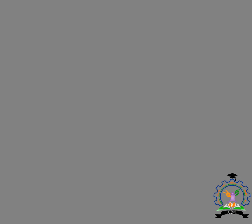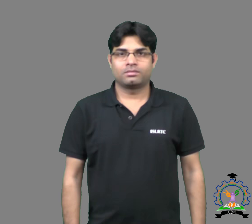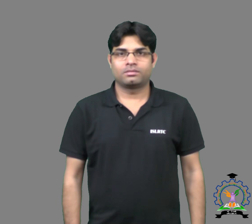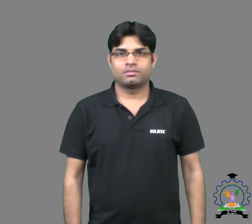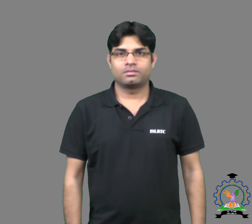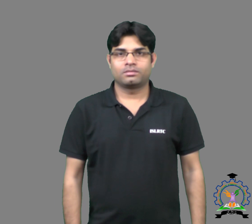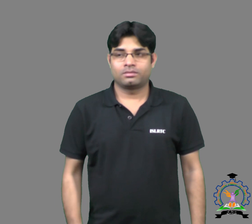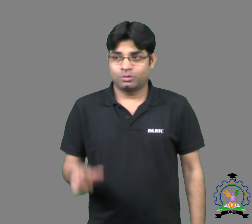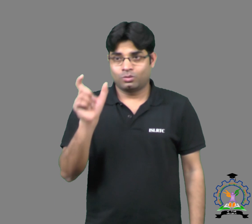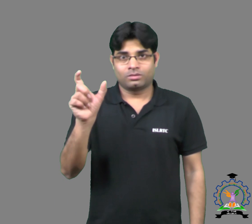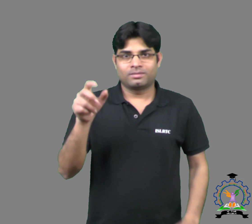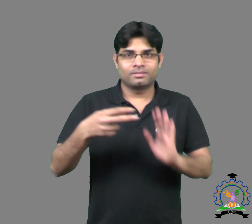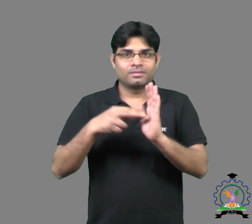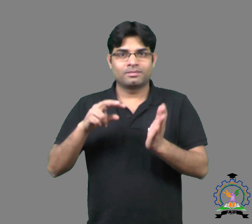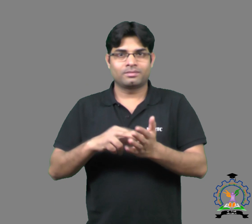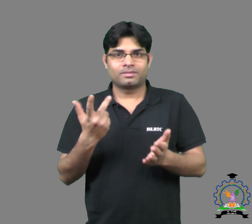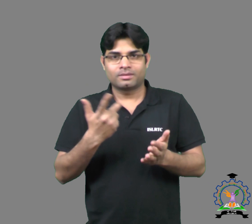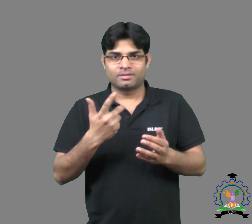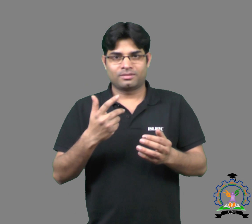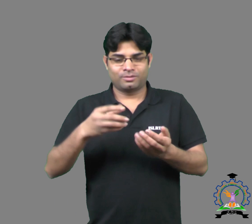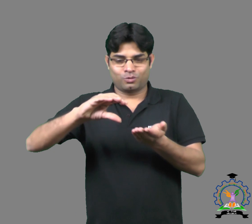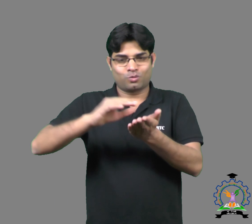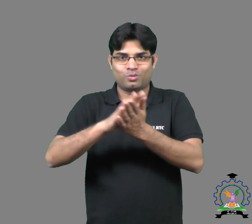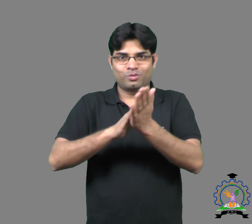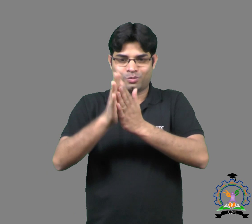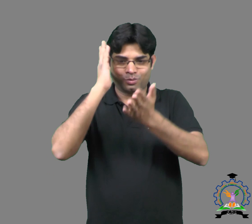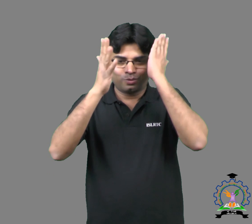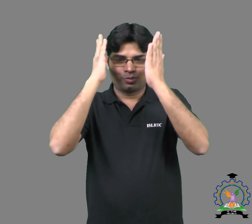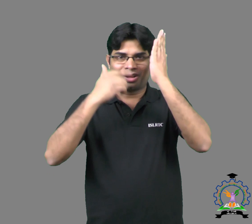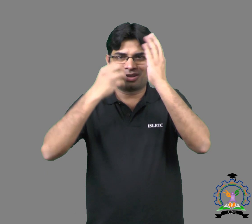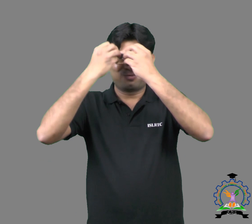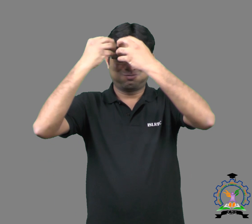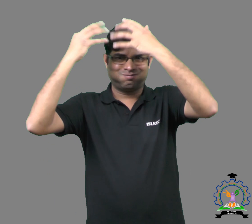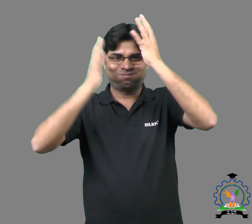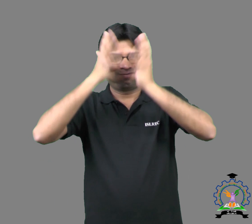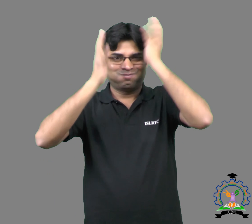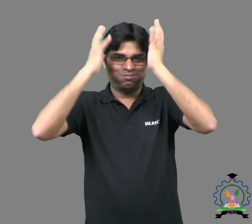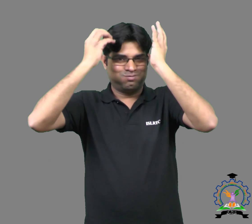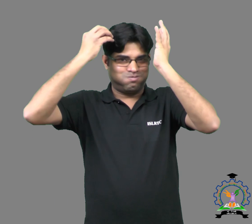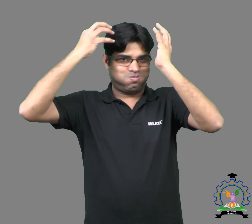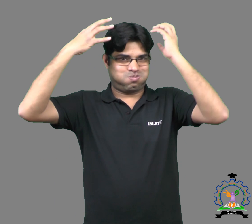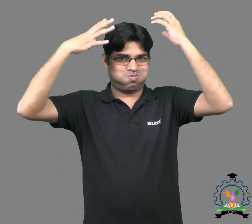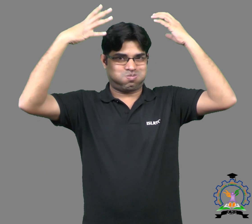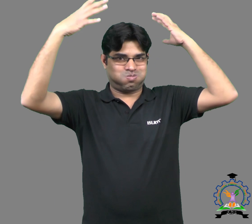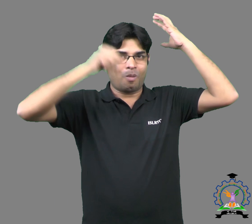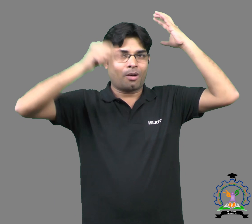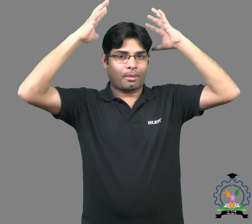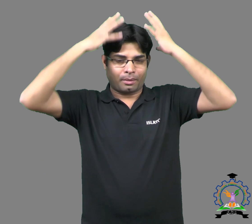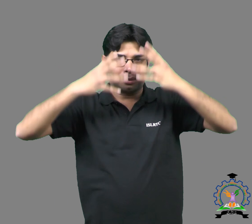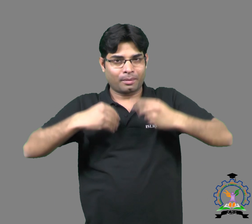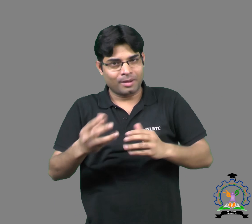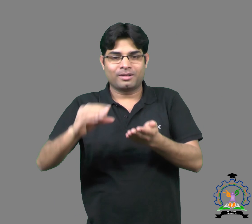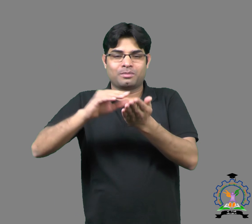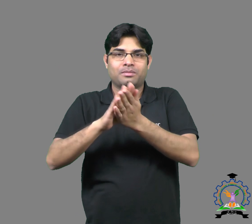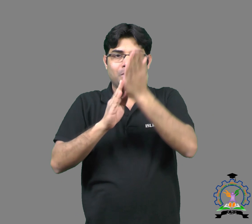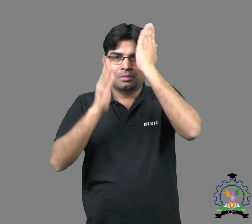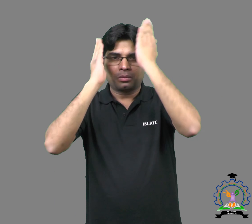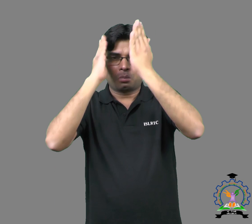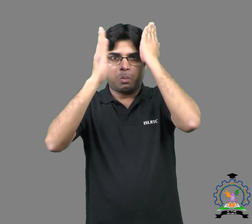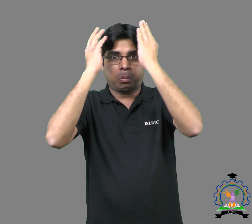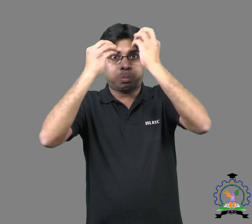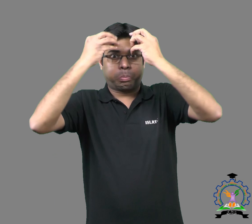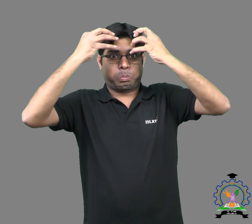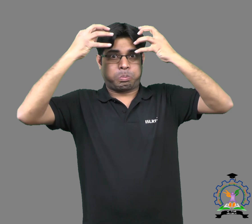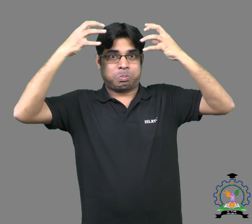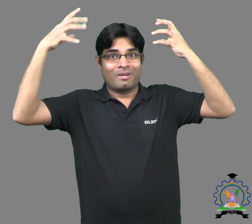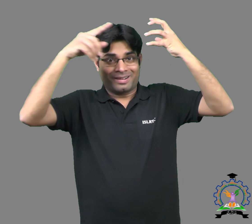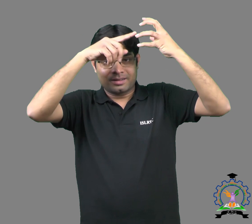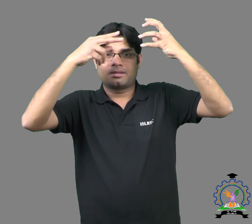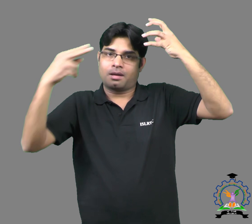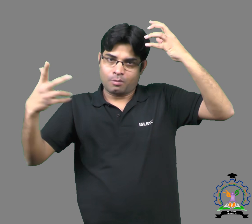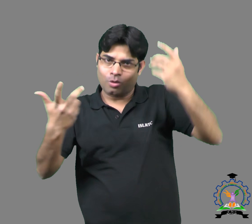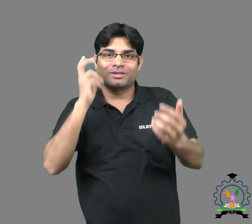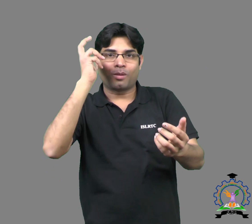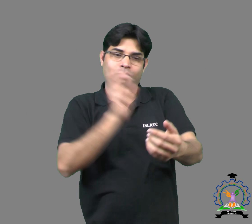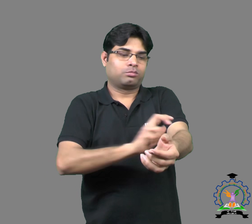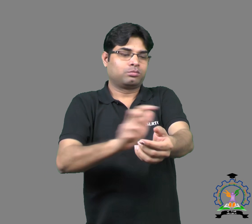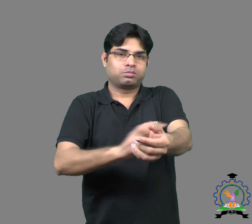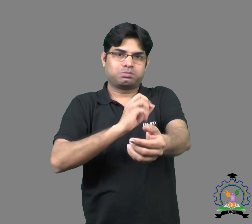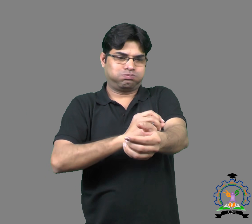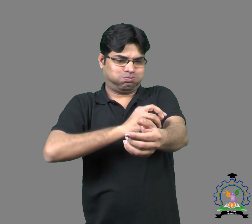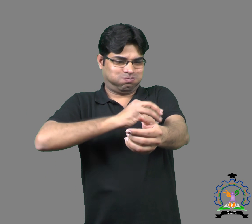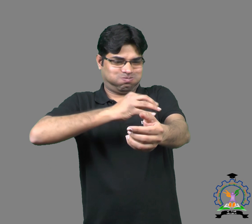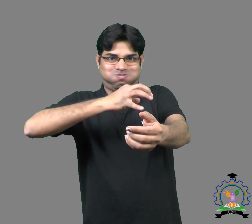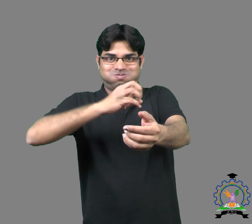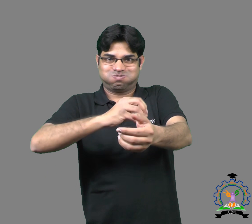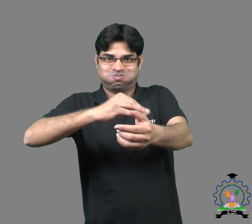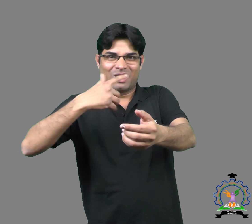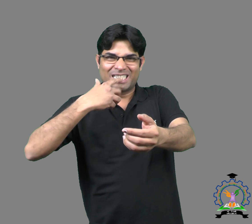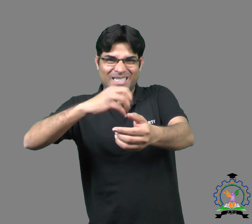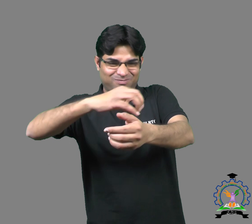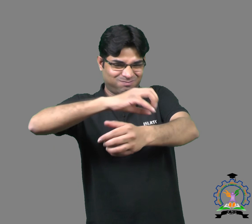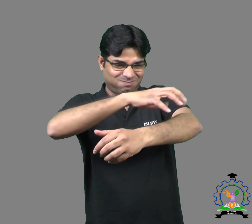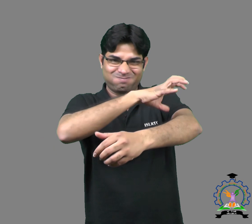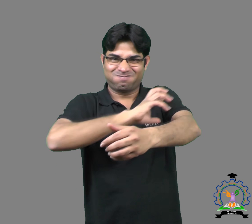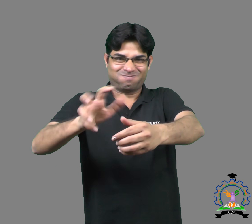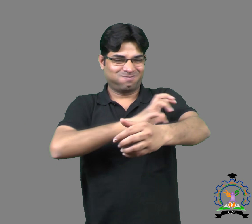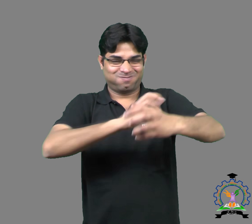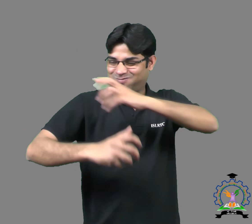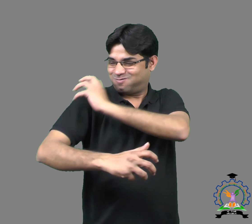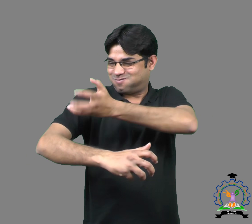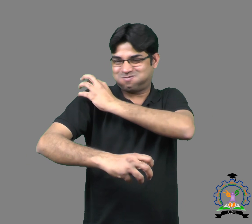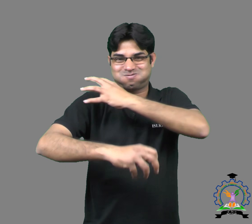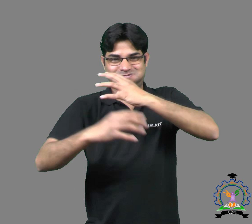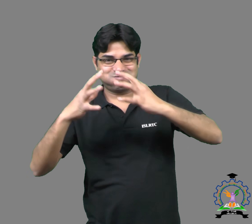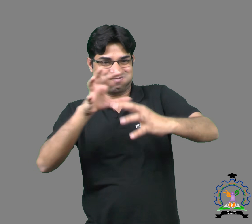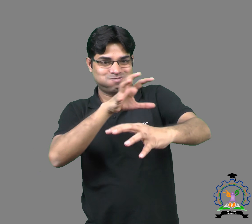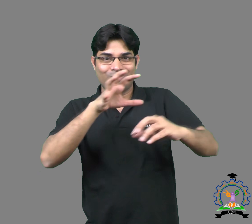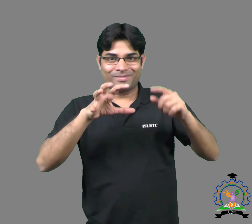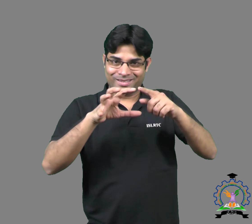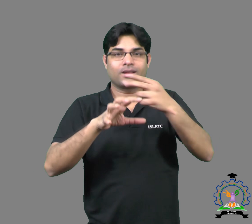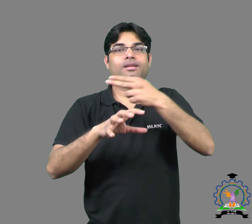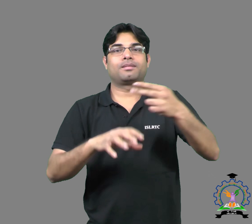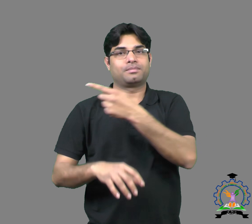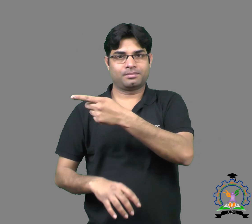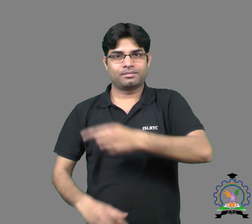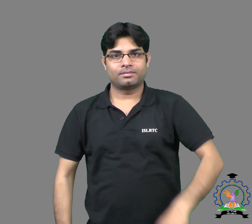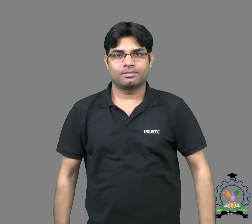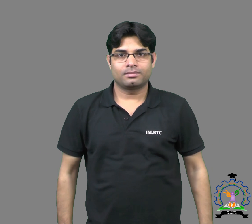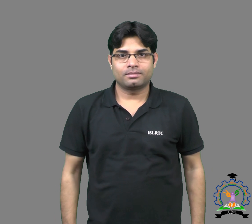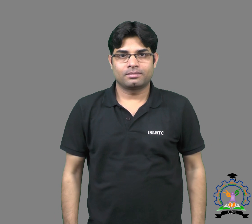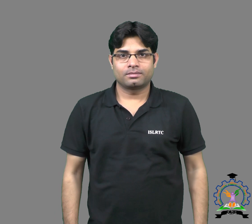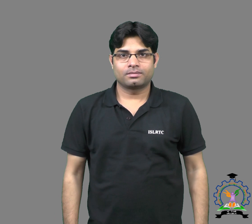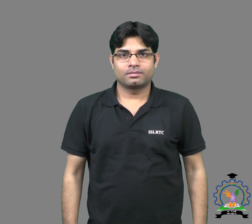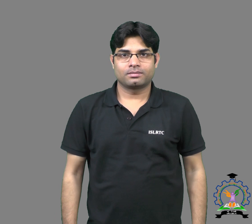Lather